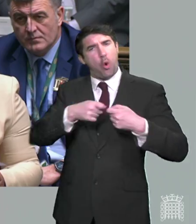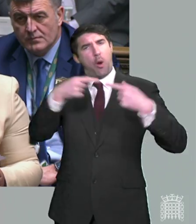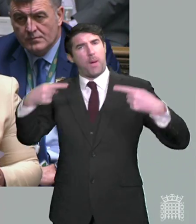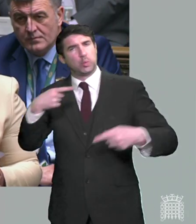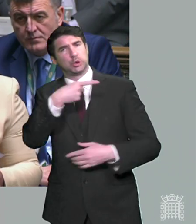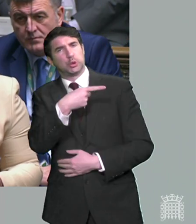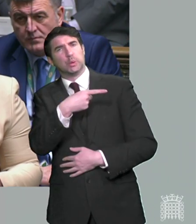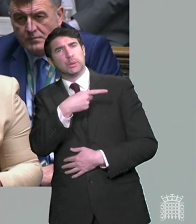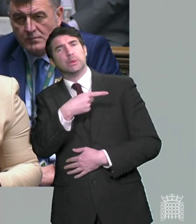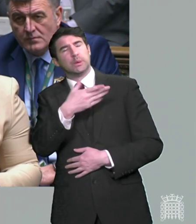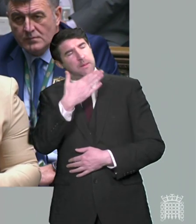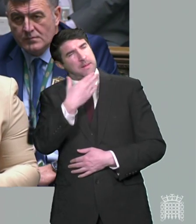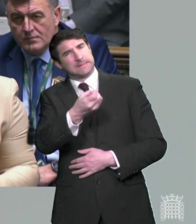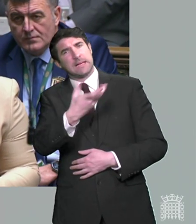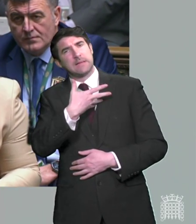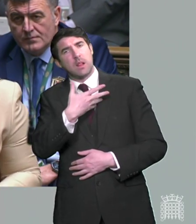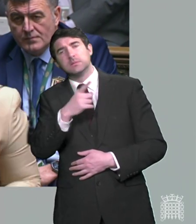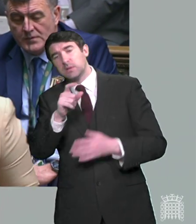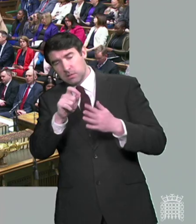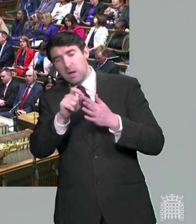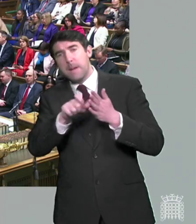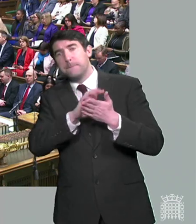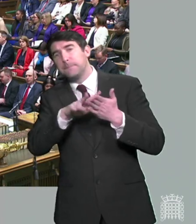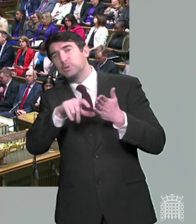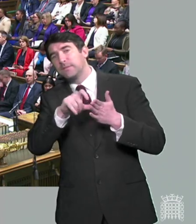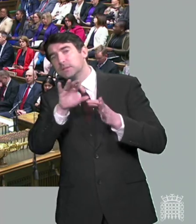Could he also update the House on the progress of the Pitchford inquiry?